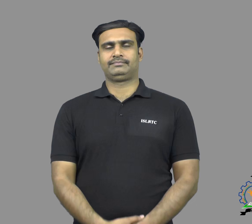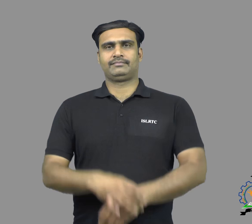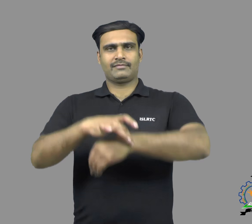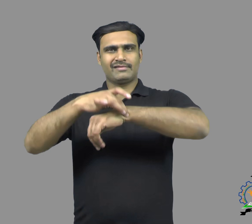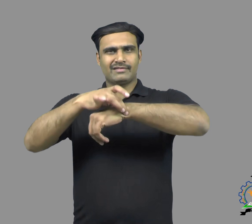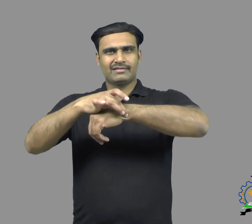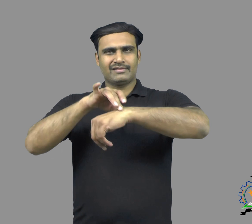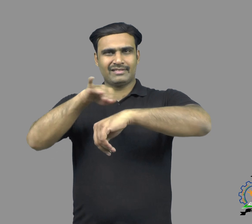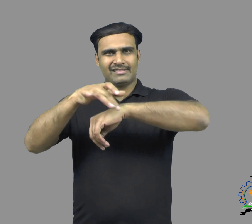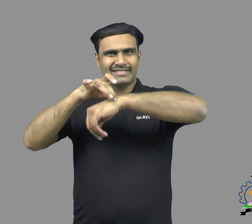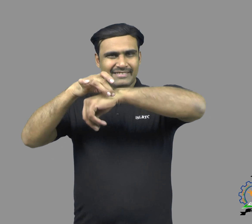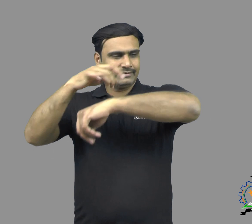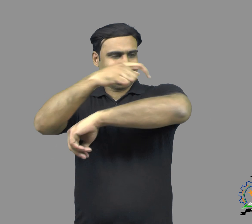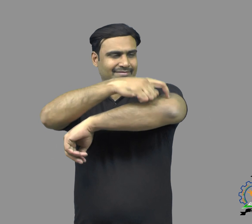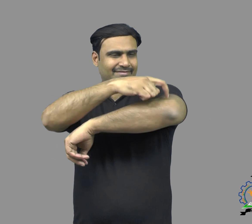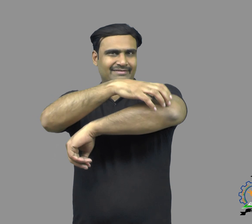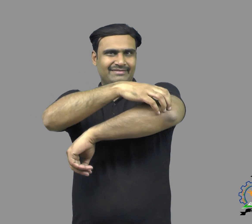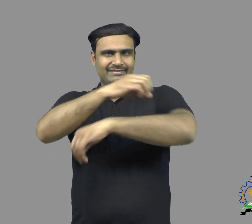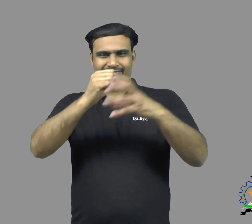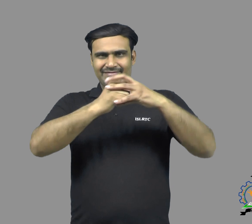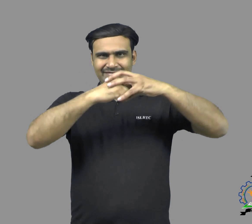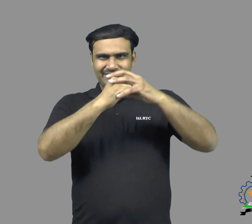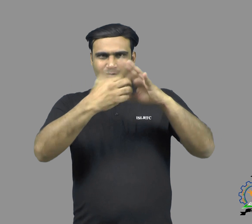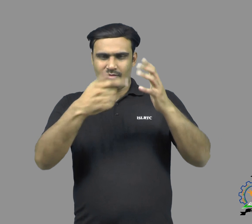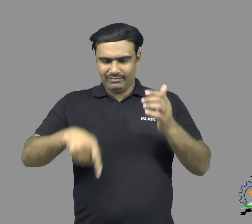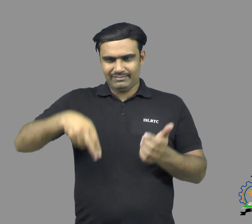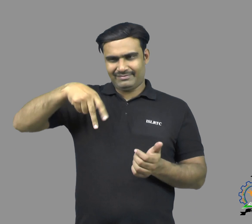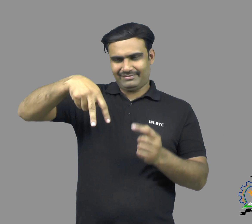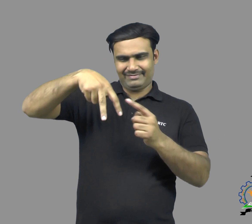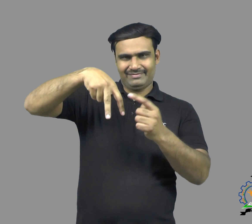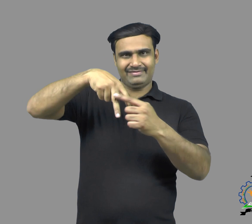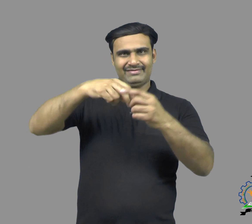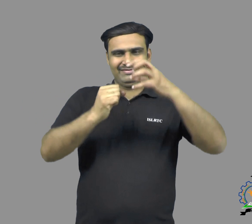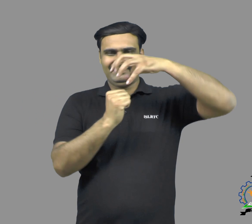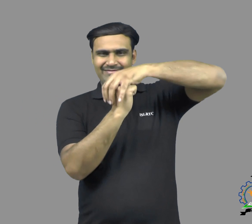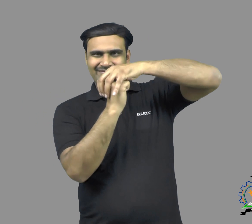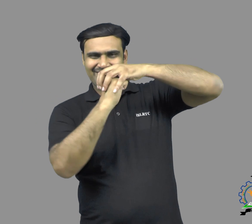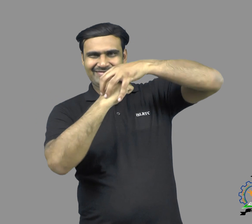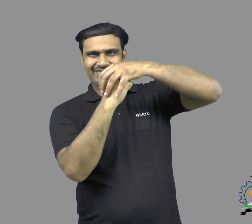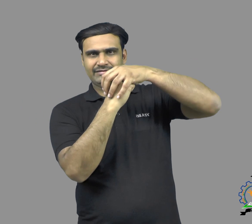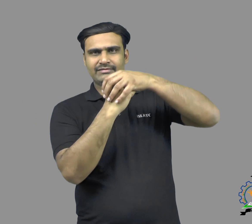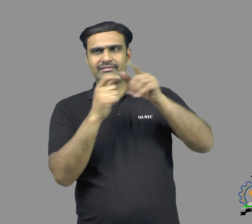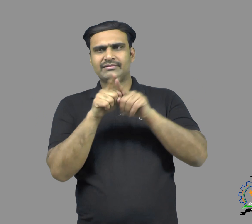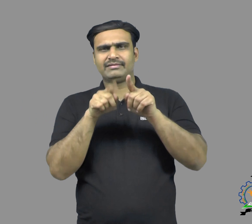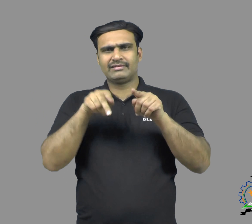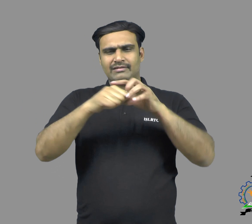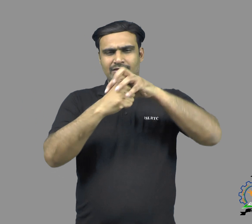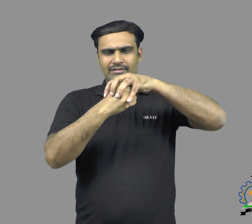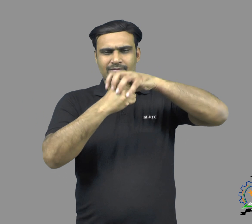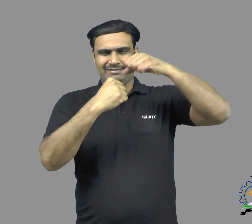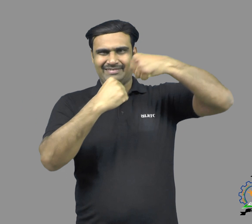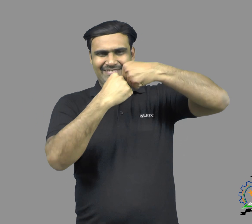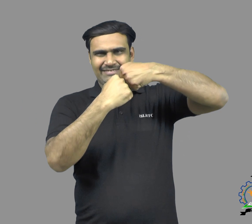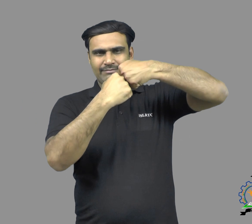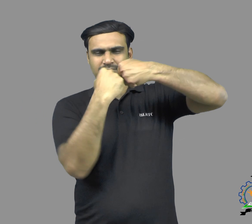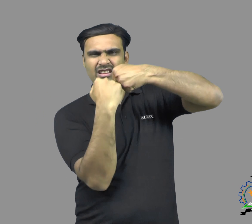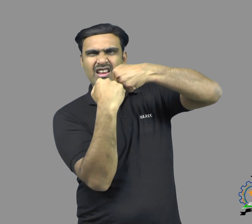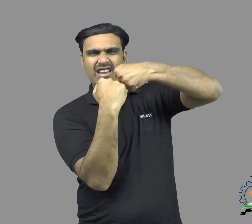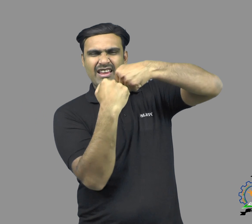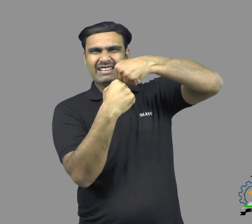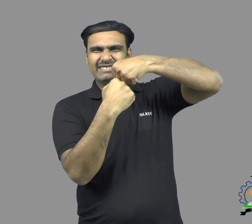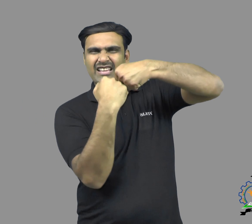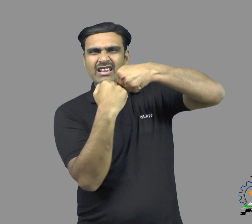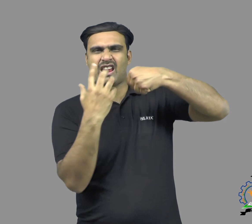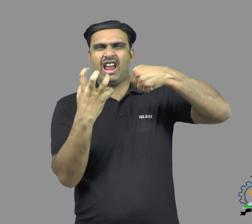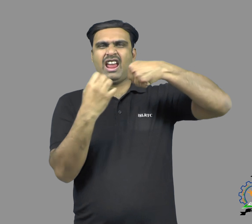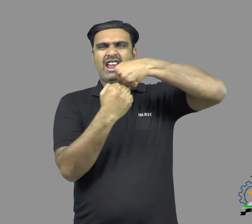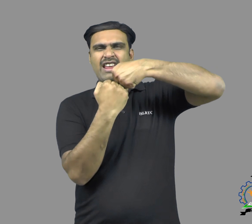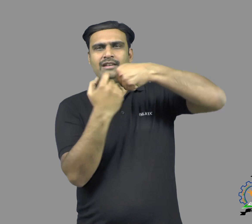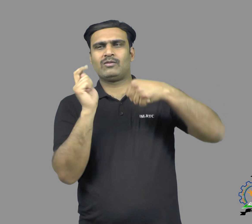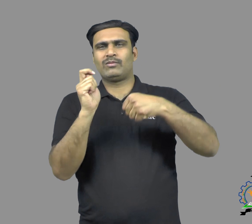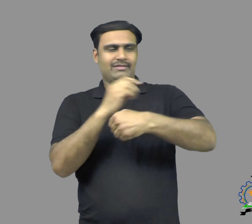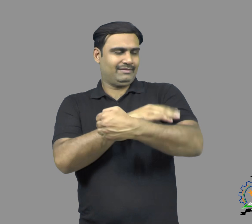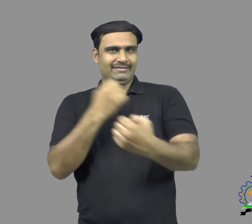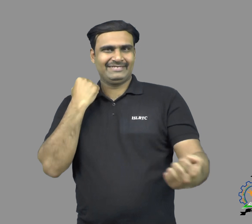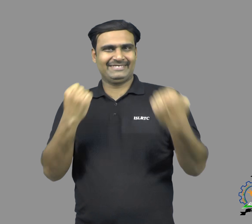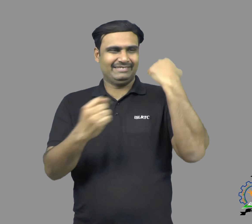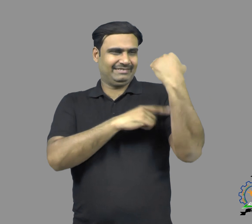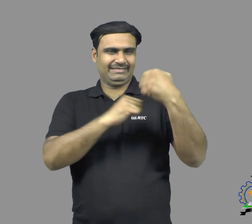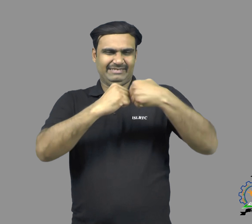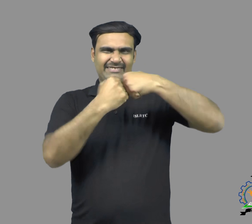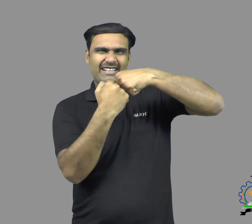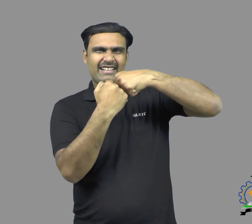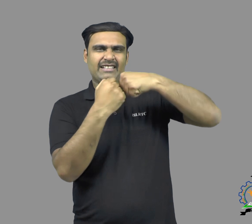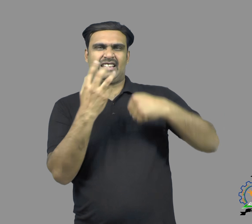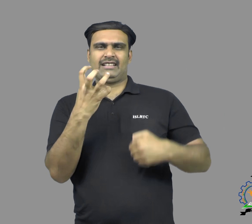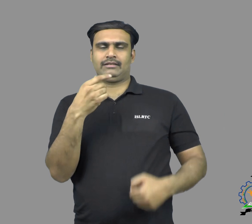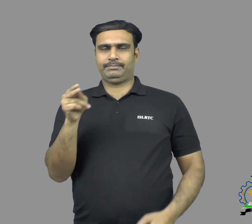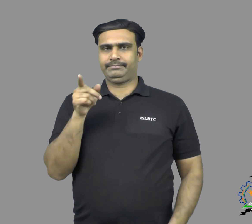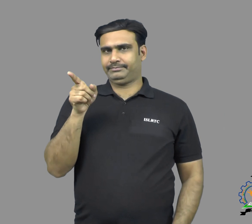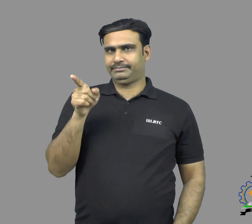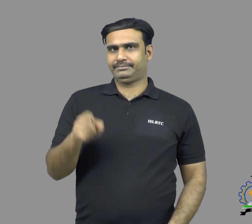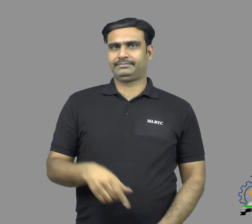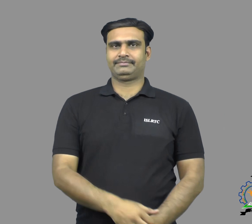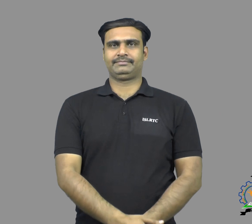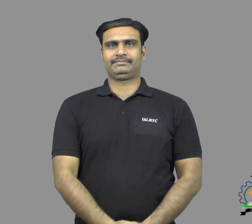Dislocation